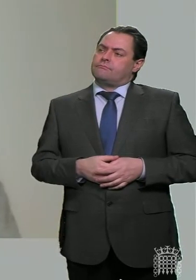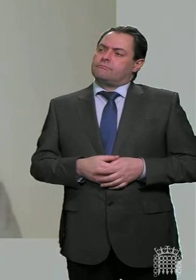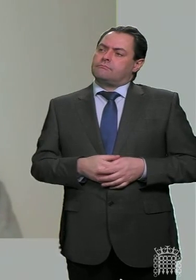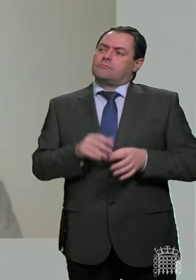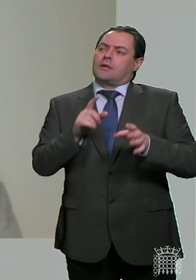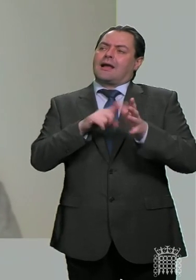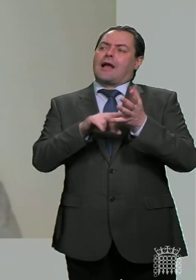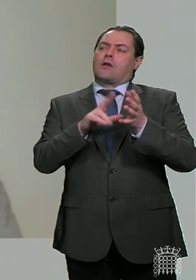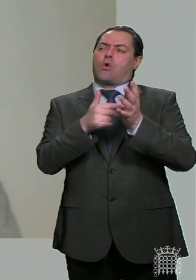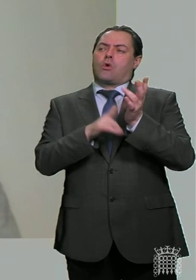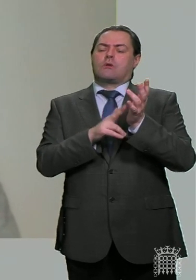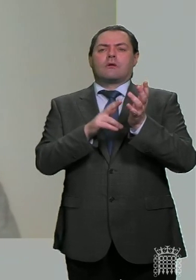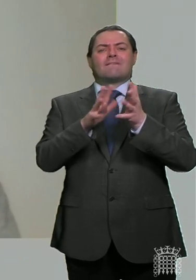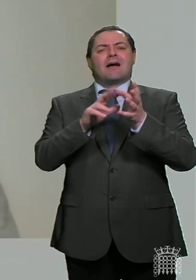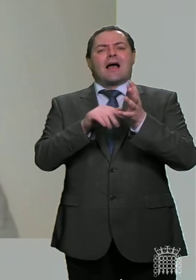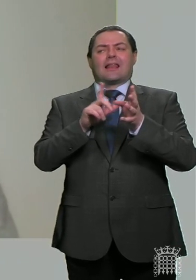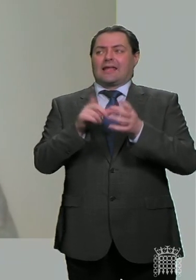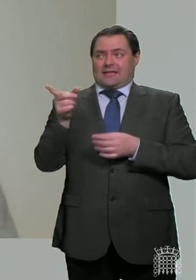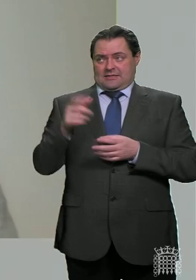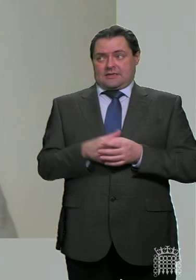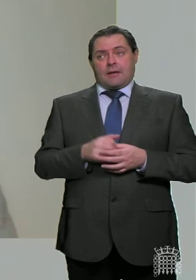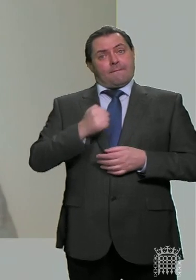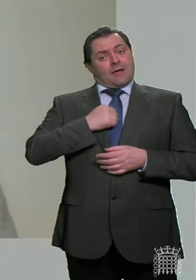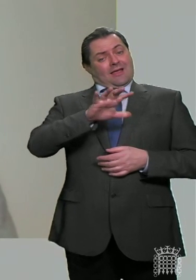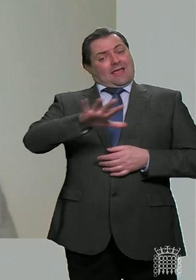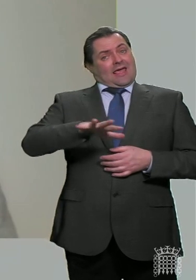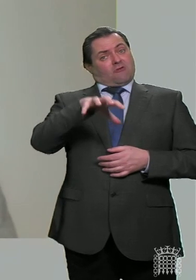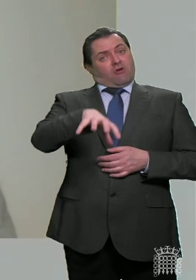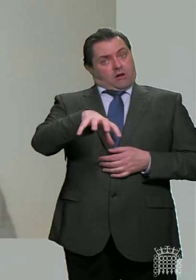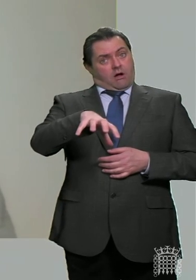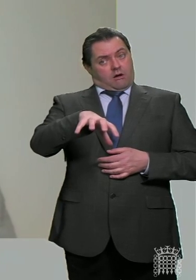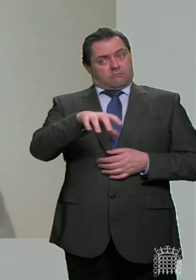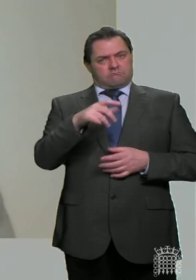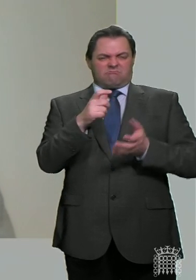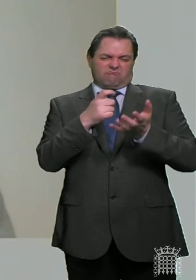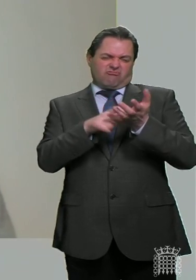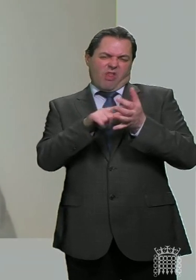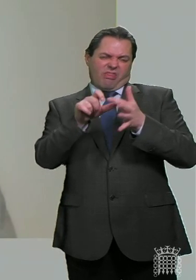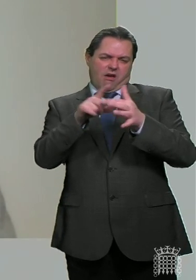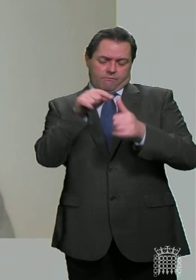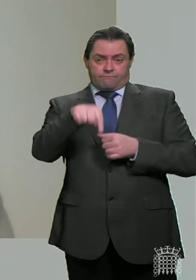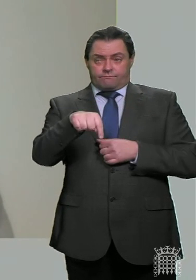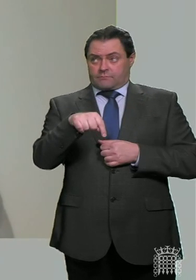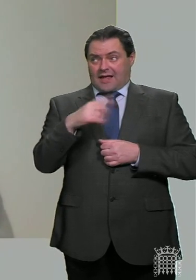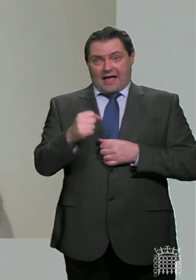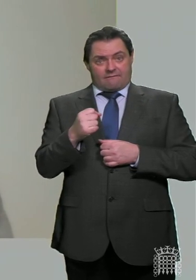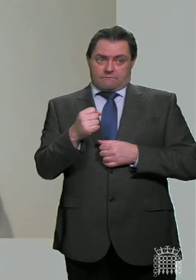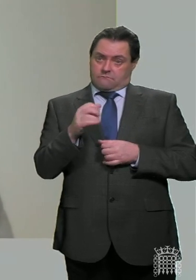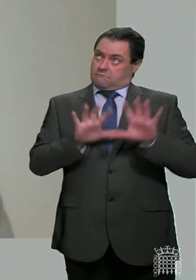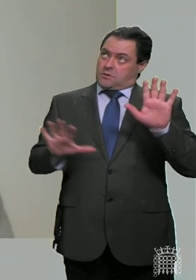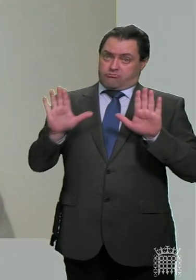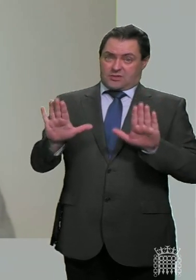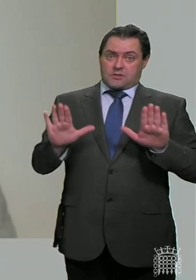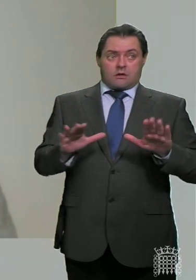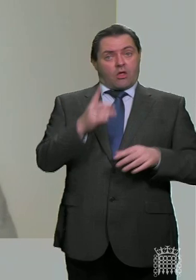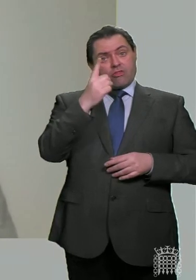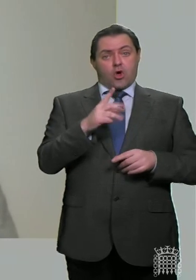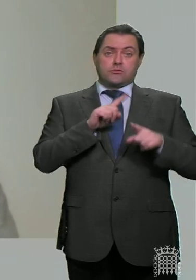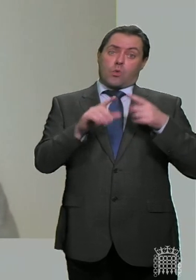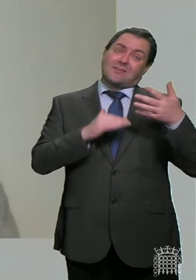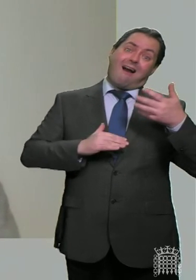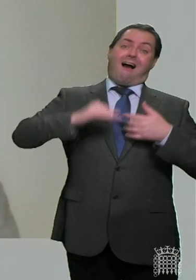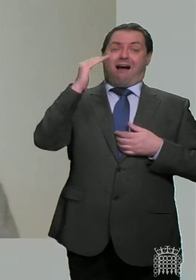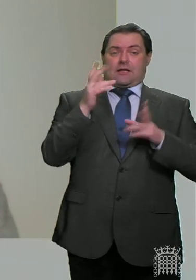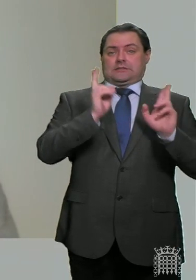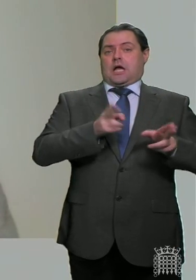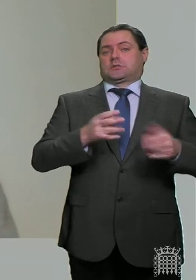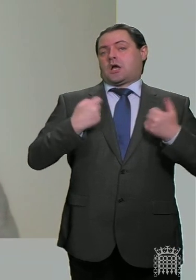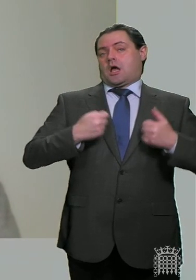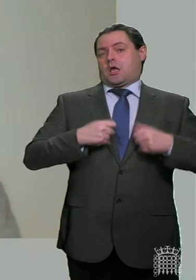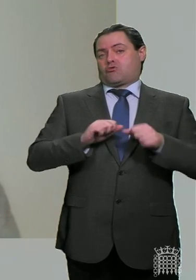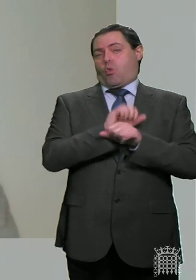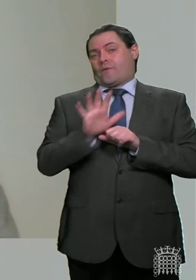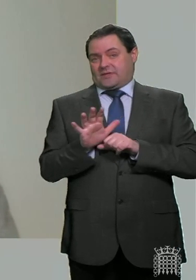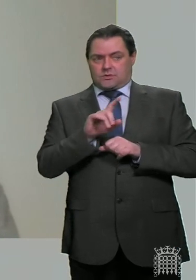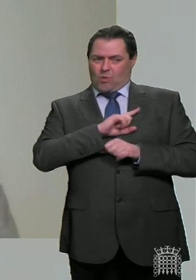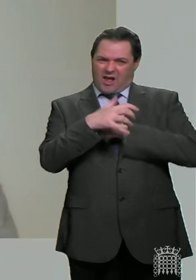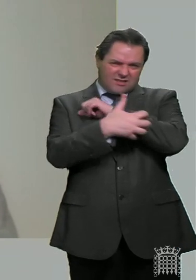Rhondda Cynon Taf, where my constituency is located, has the third highest covid death rate in the UK, due mainly to inequality, poverty and chronic underfunding.